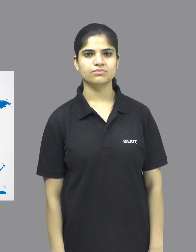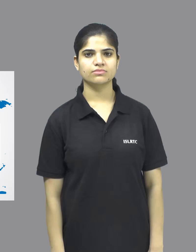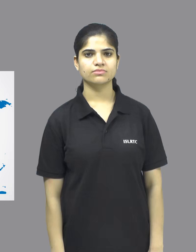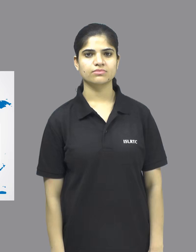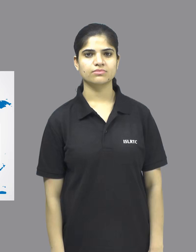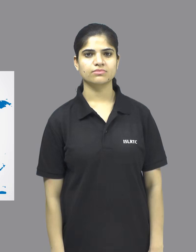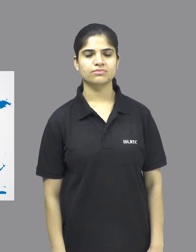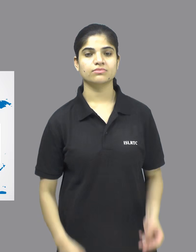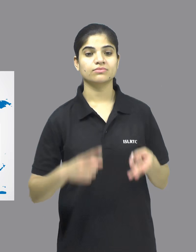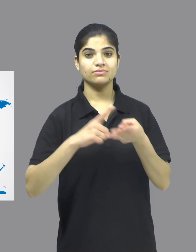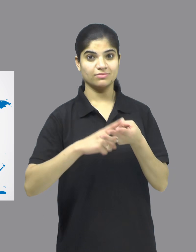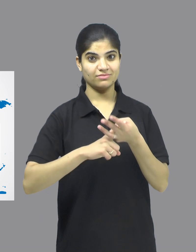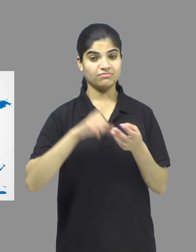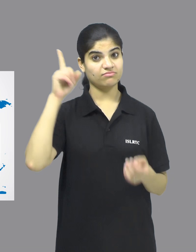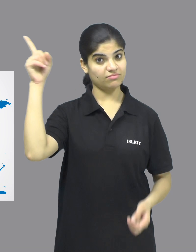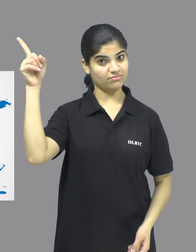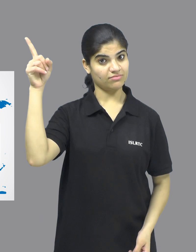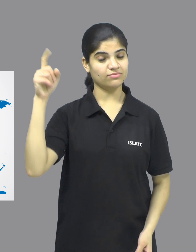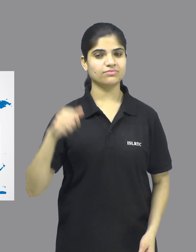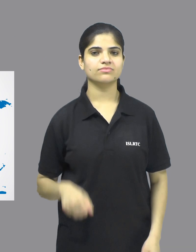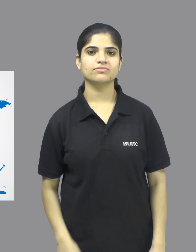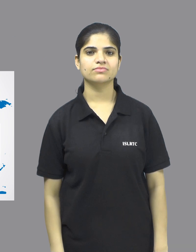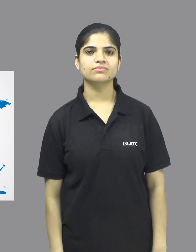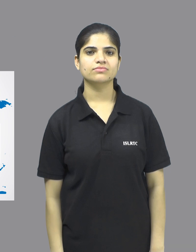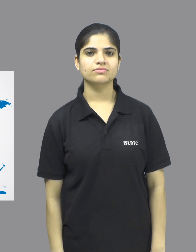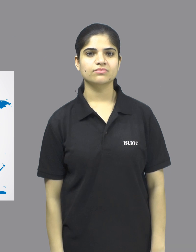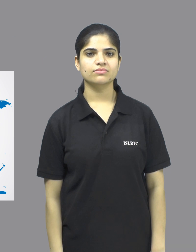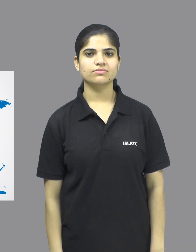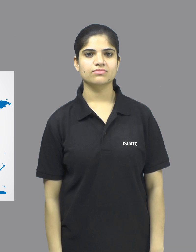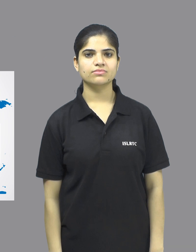England